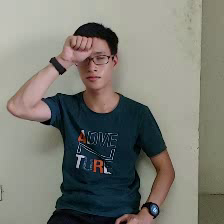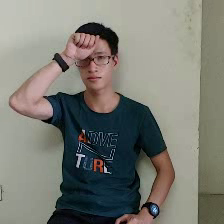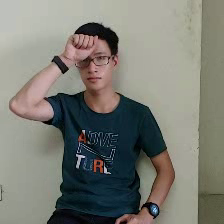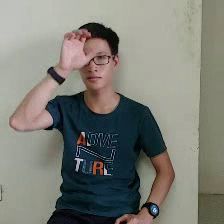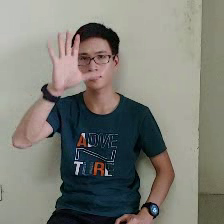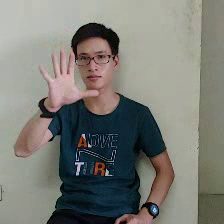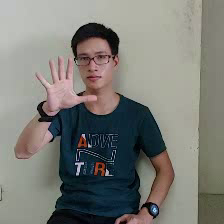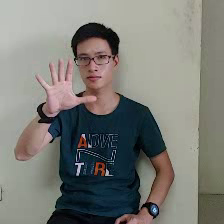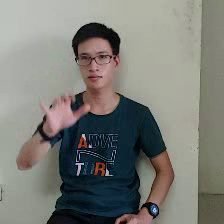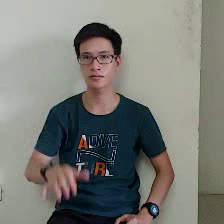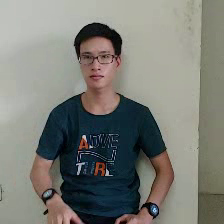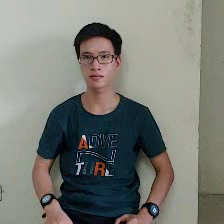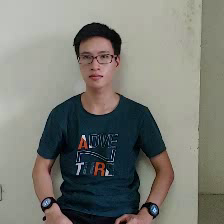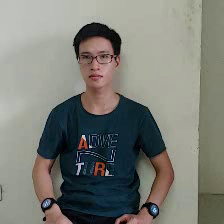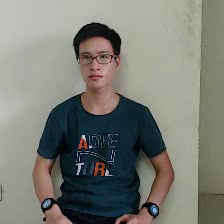Dạy dỗ